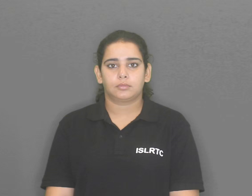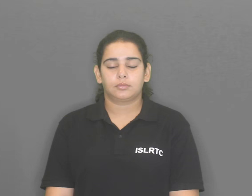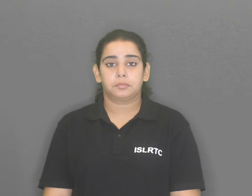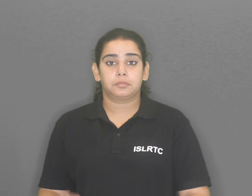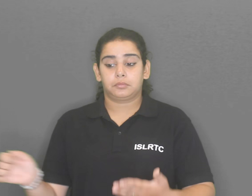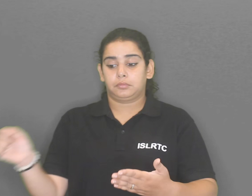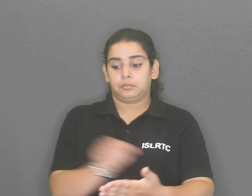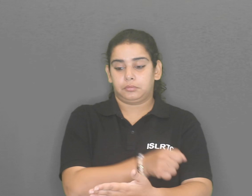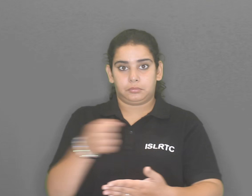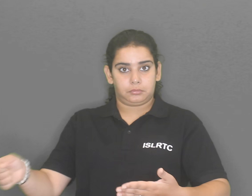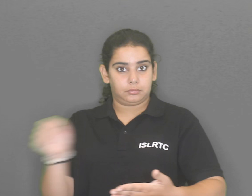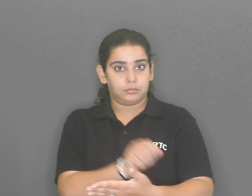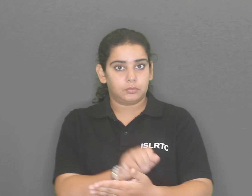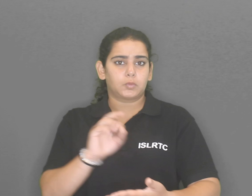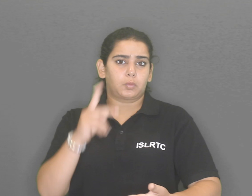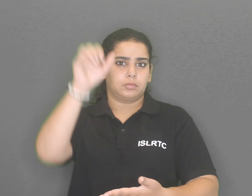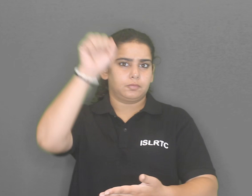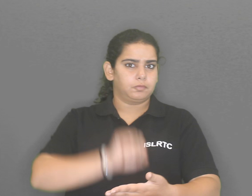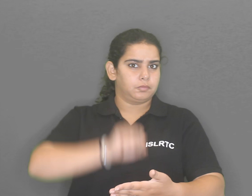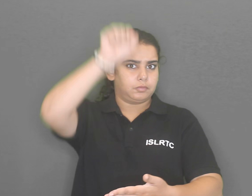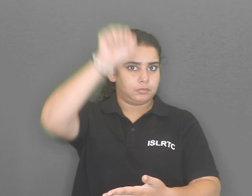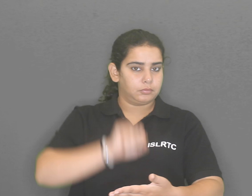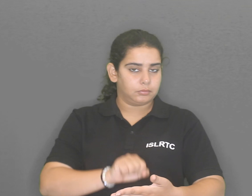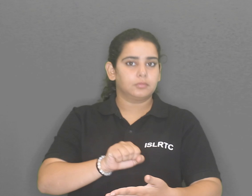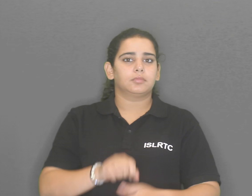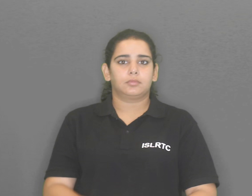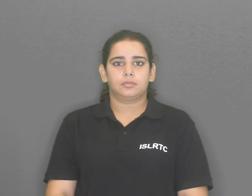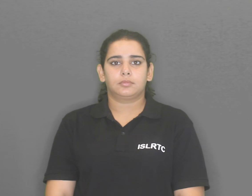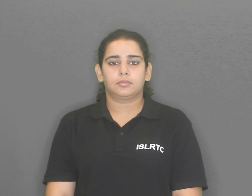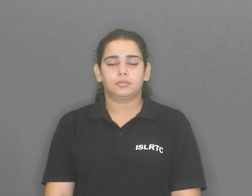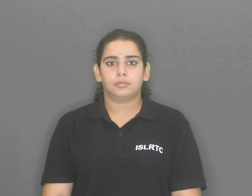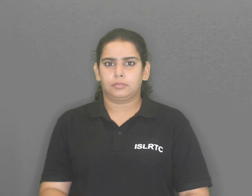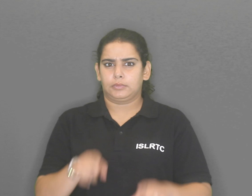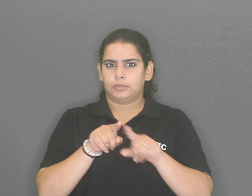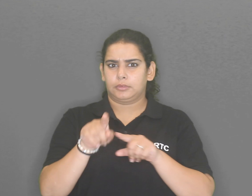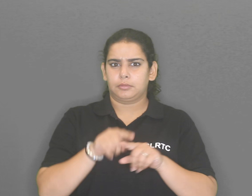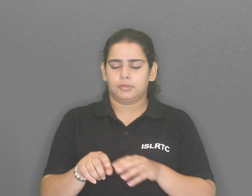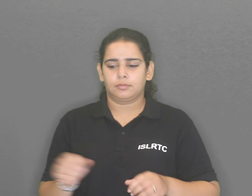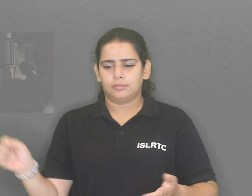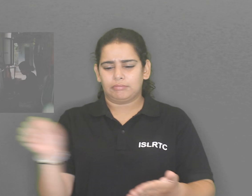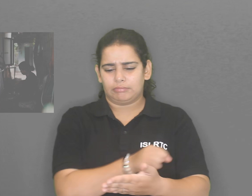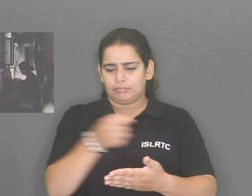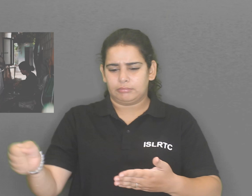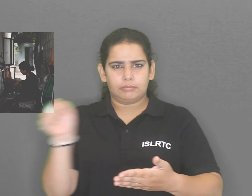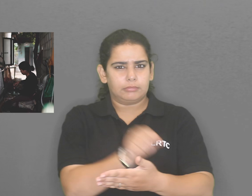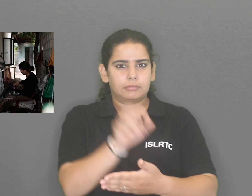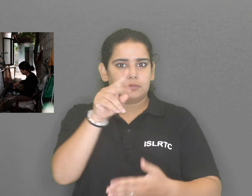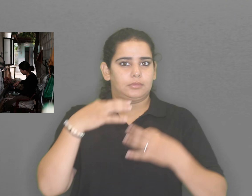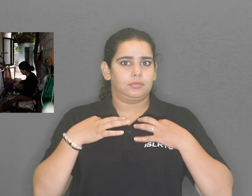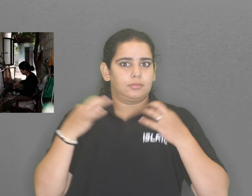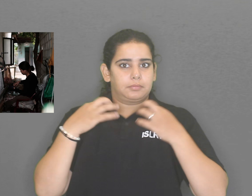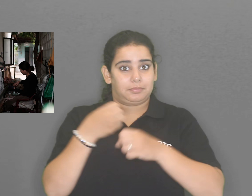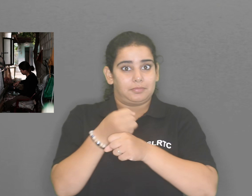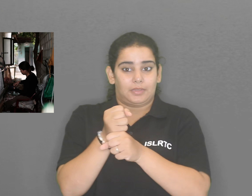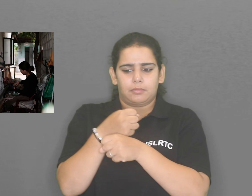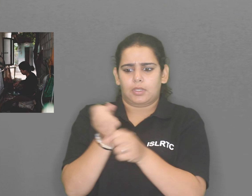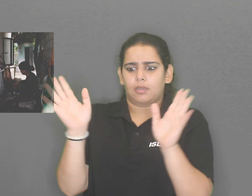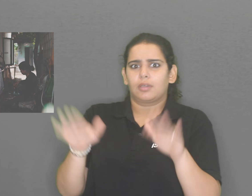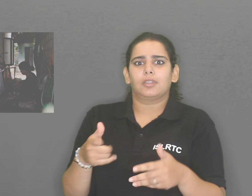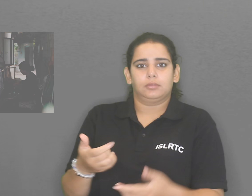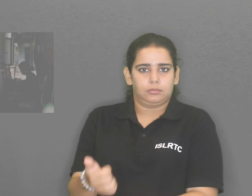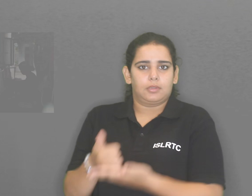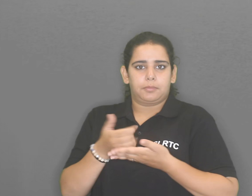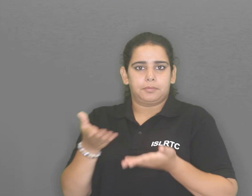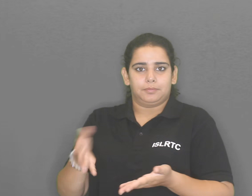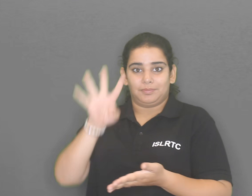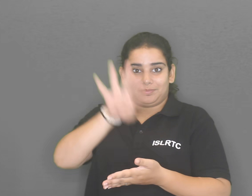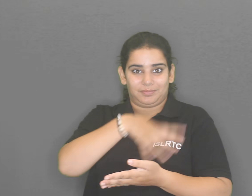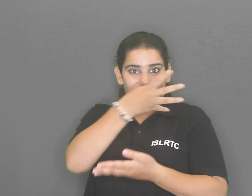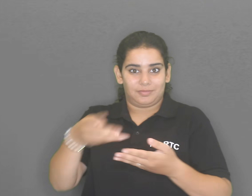Weaving loom The craft of lacing fibers together to make fabric or cloth with the